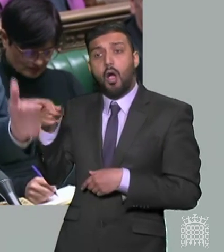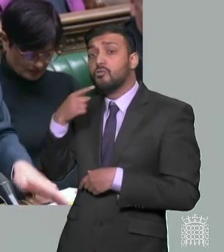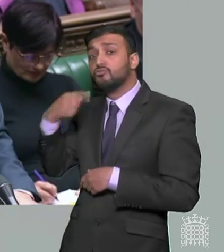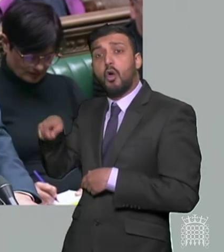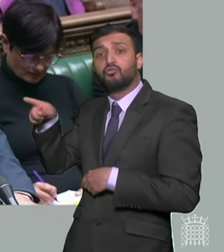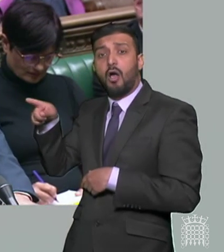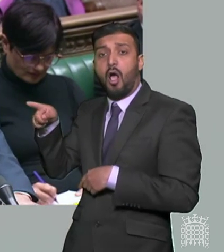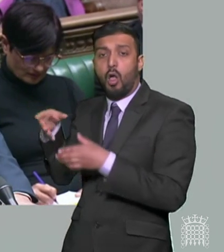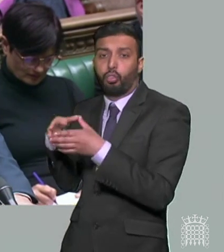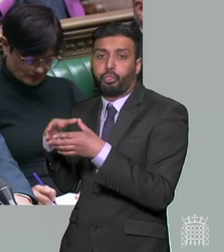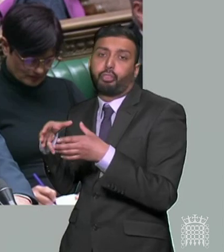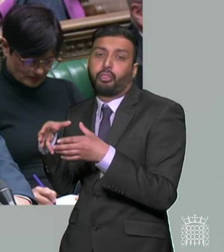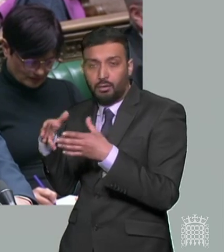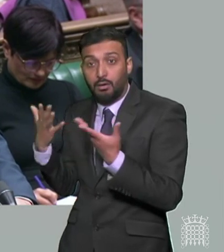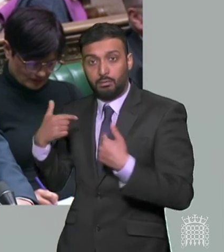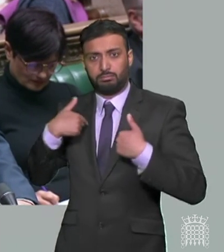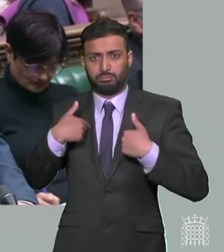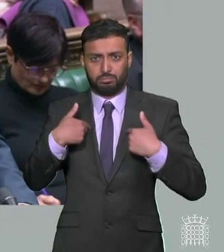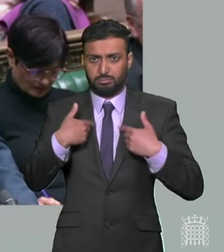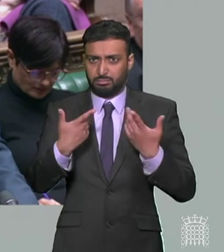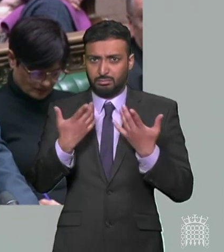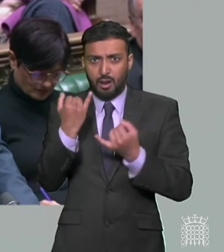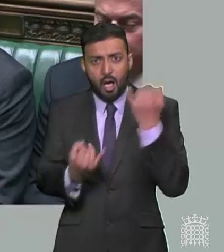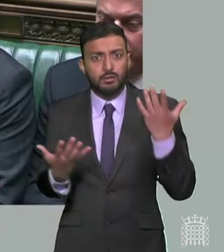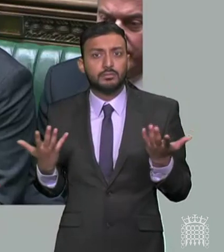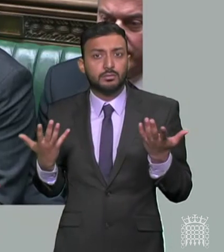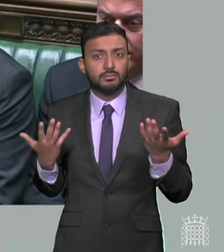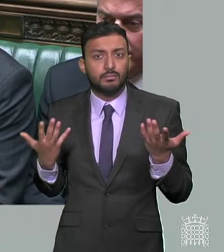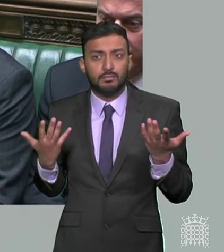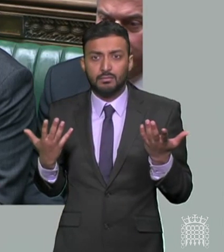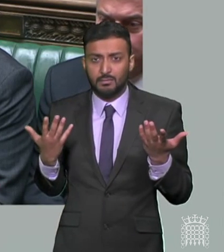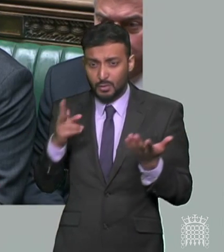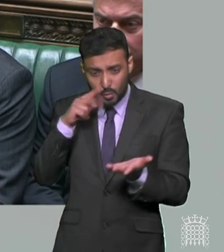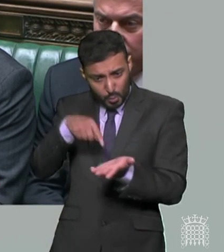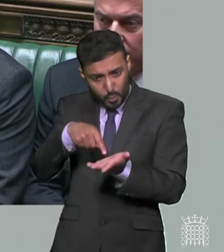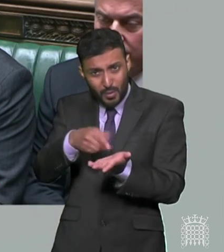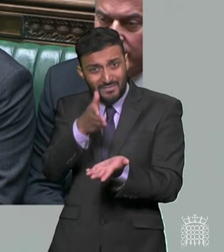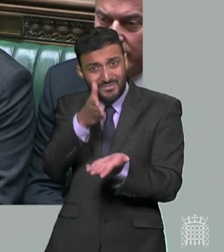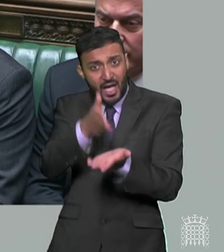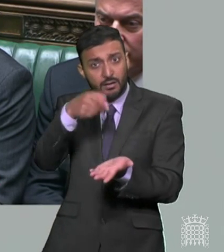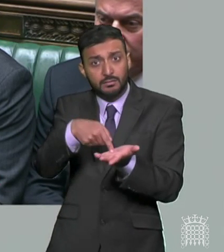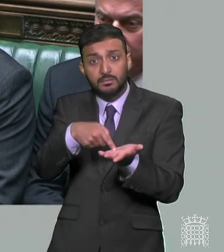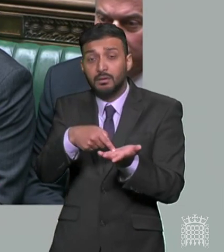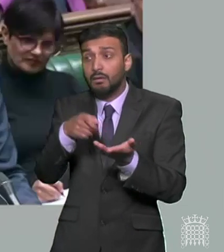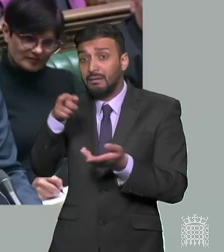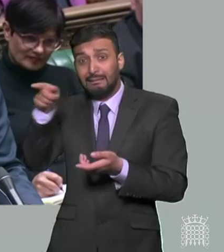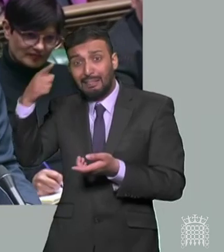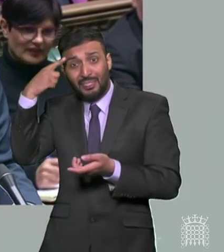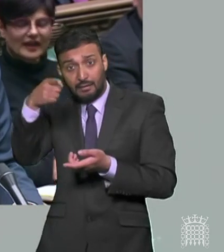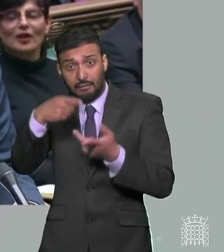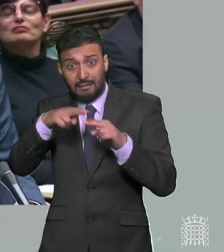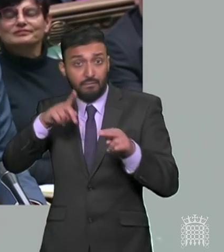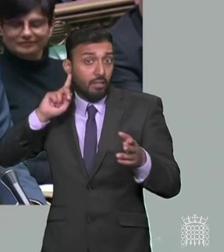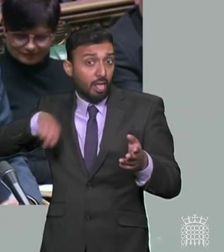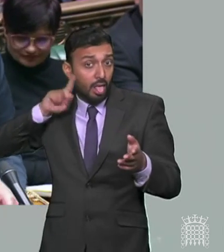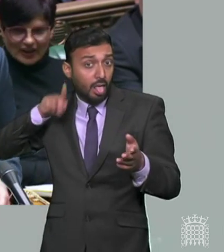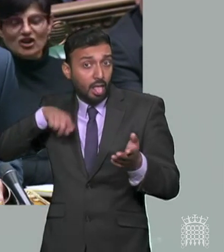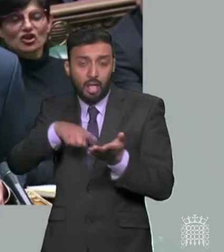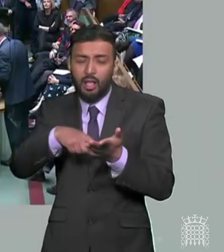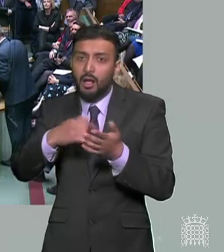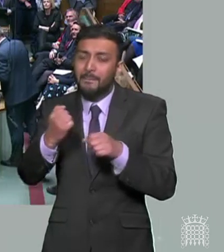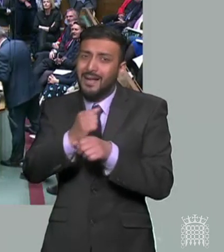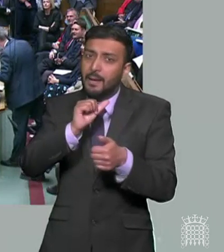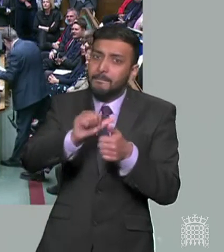Does he think that denying the facts staring him in the face makes things better or worse for working people?